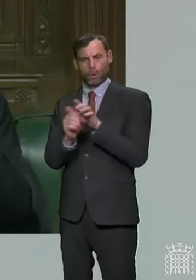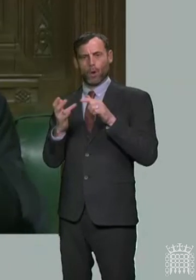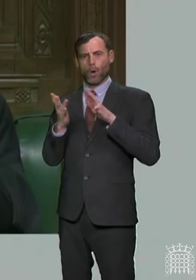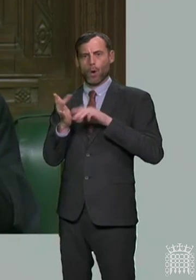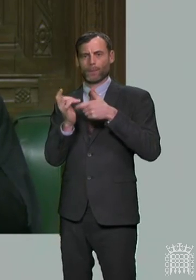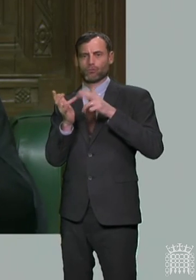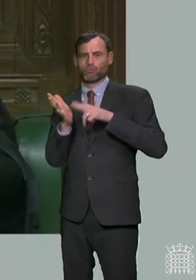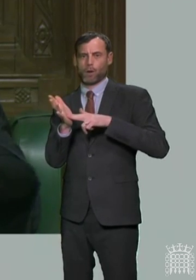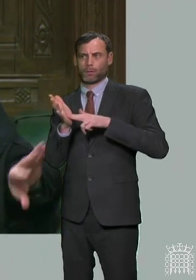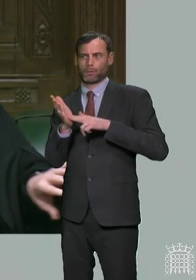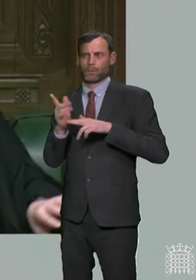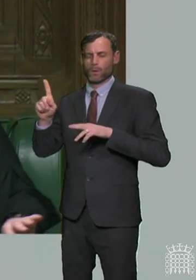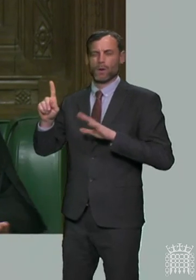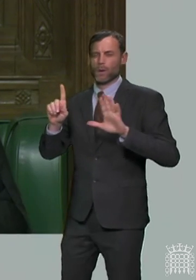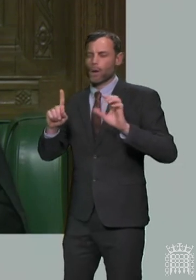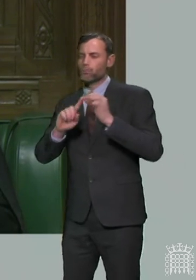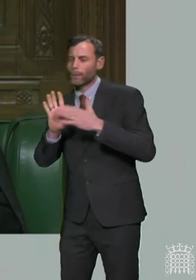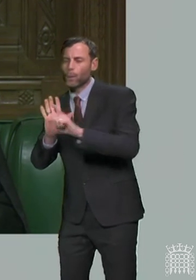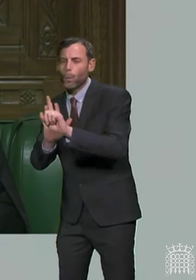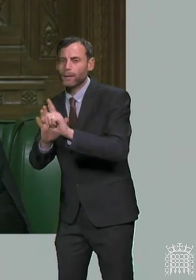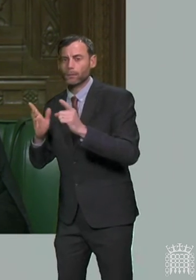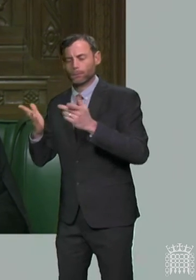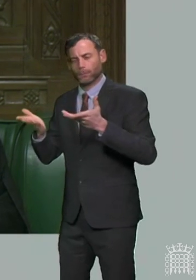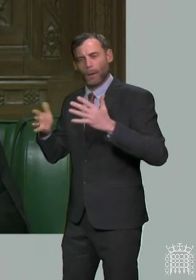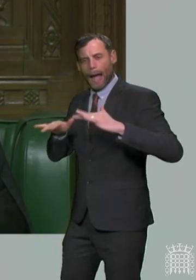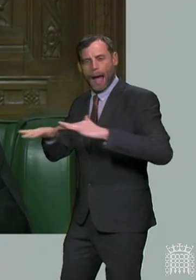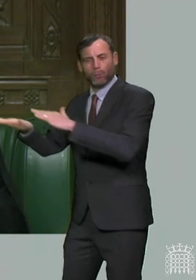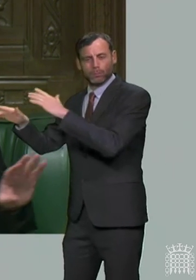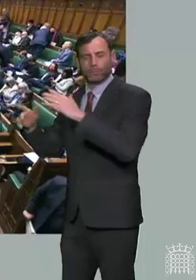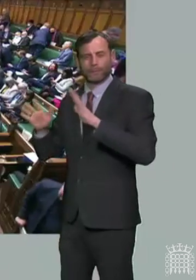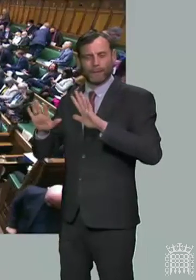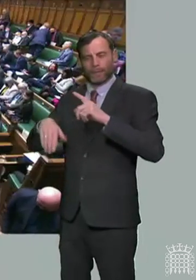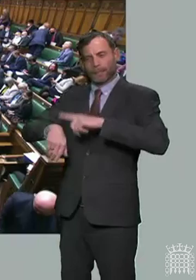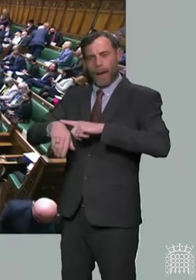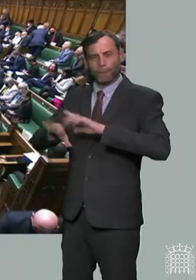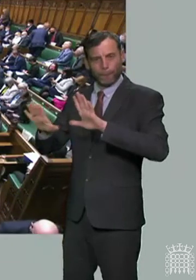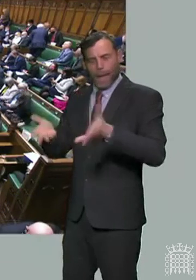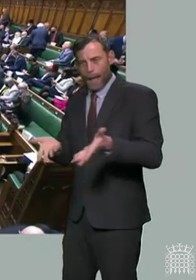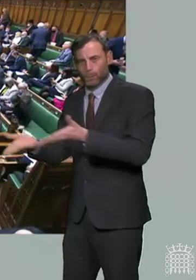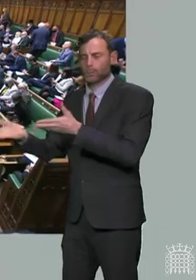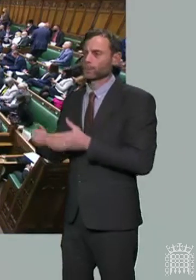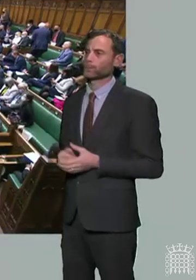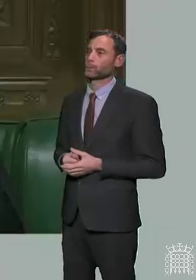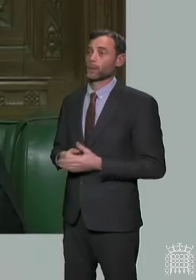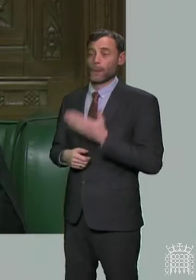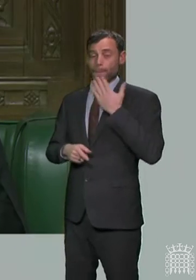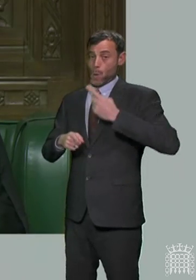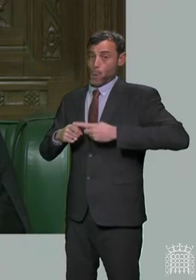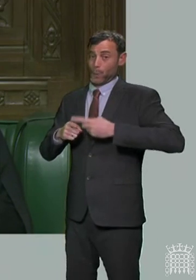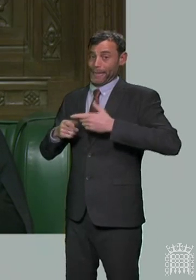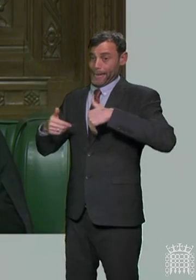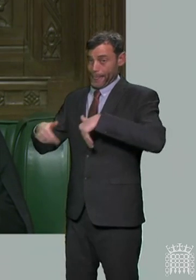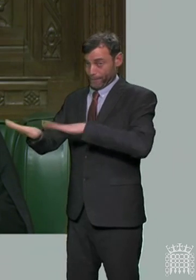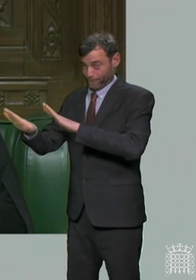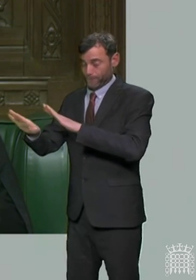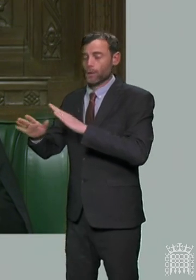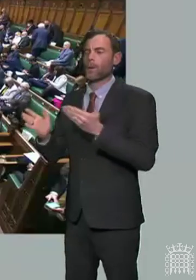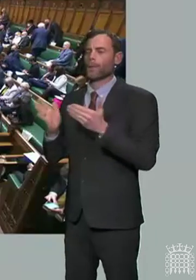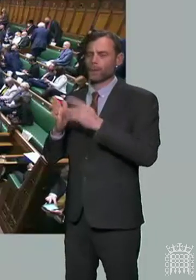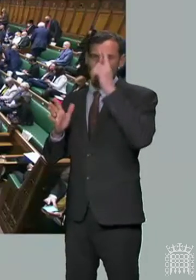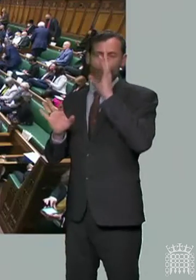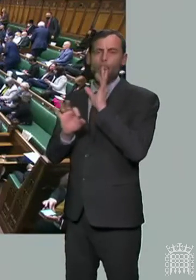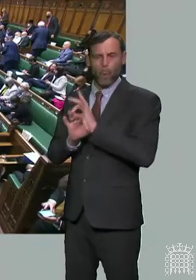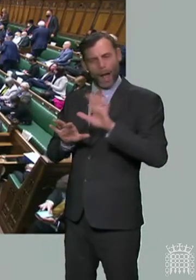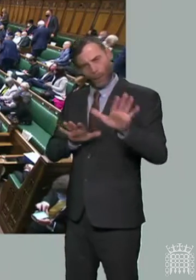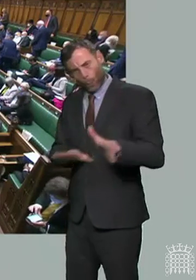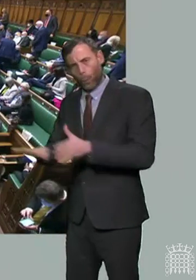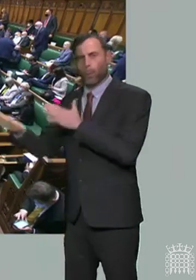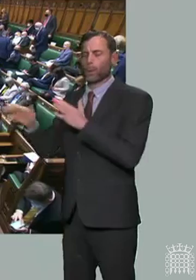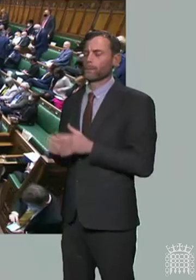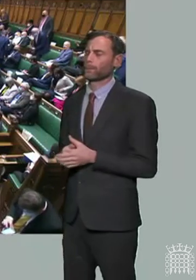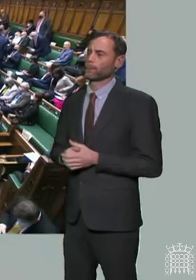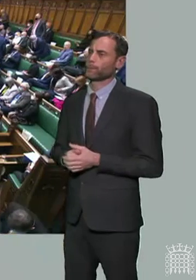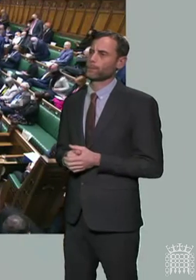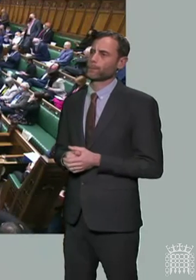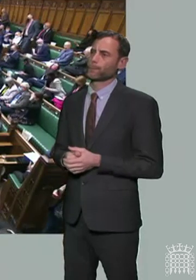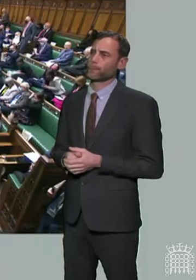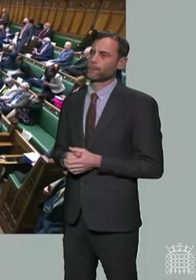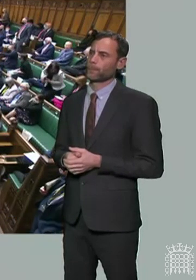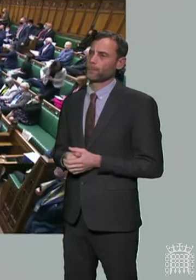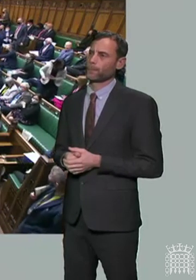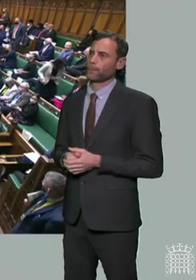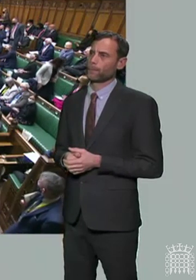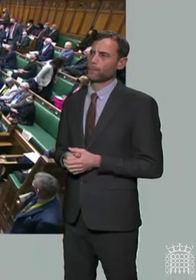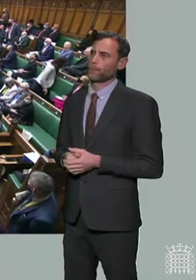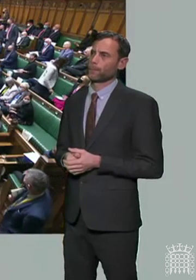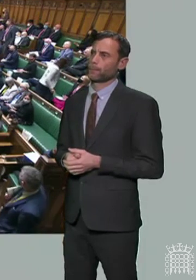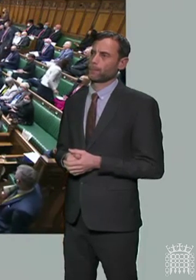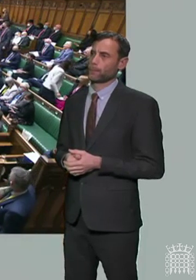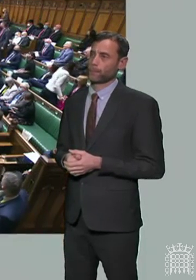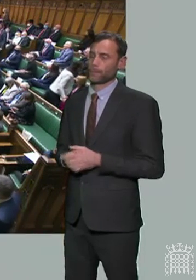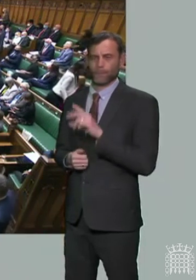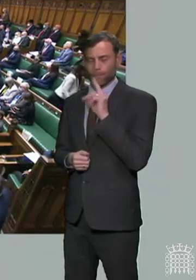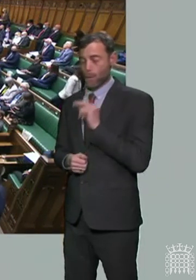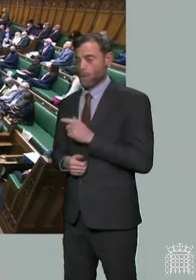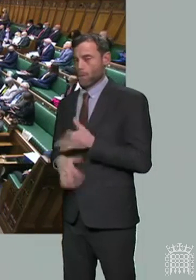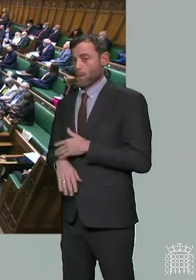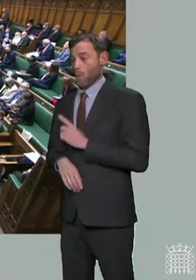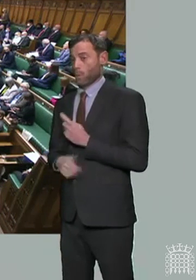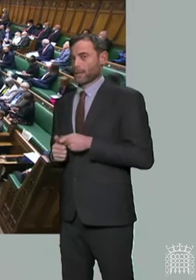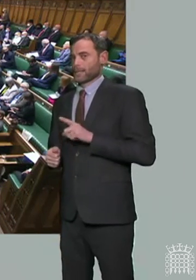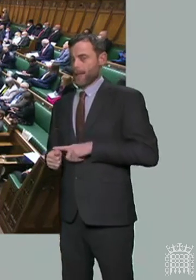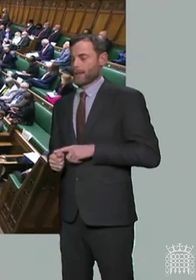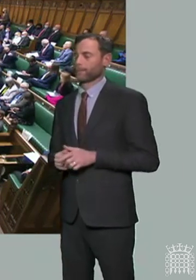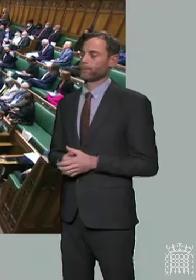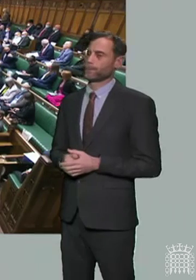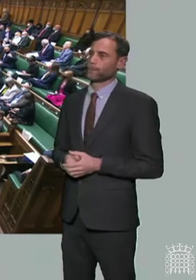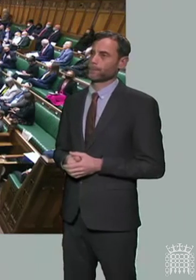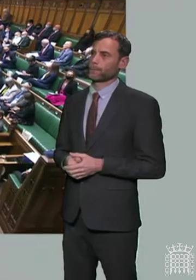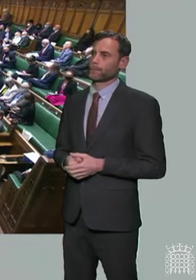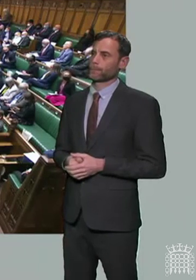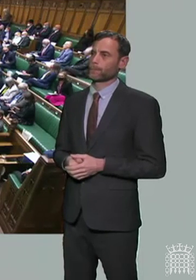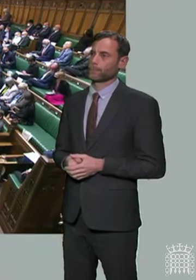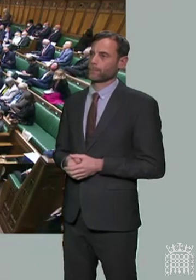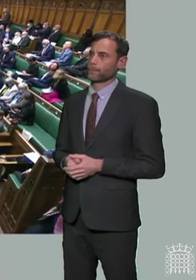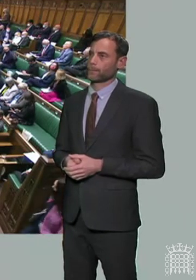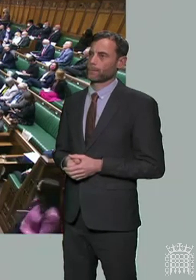I know that my right hon. Friend the Secretary of State for Transport is looking at it right now.